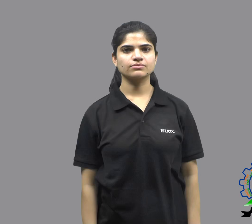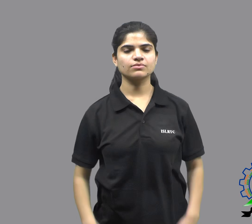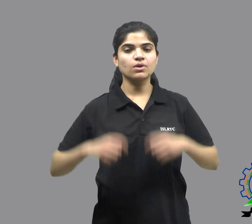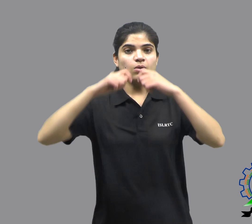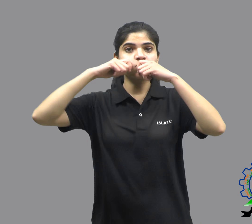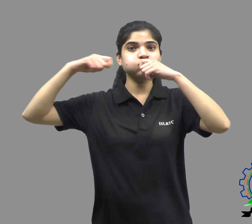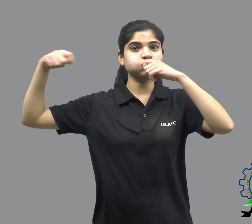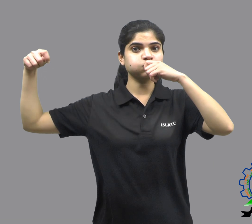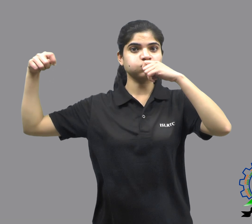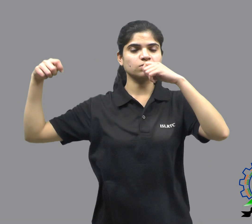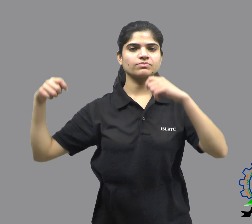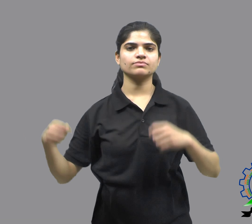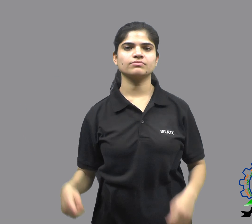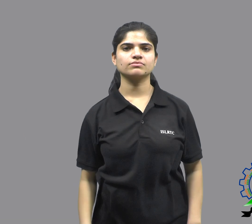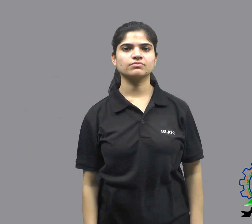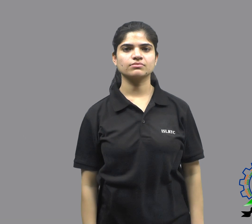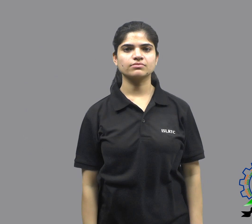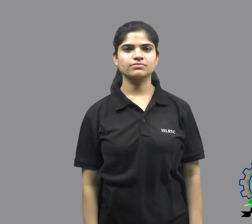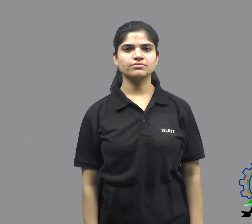Balloon